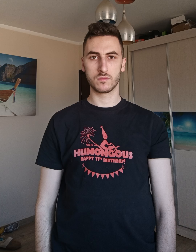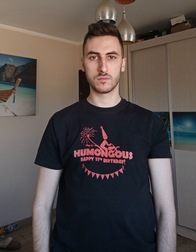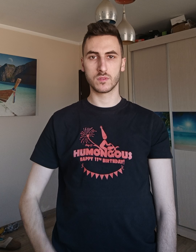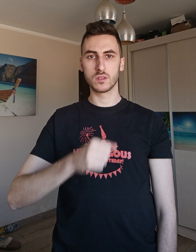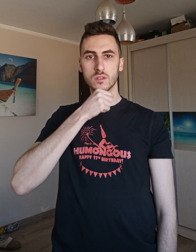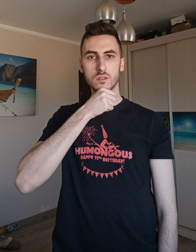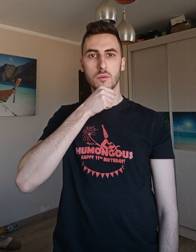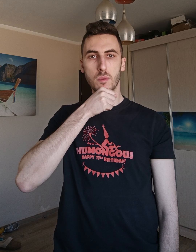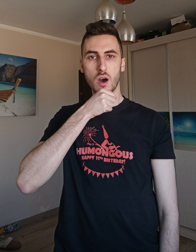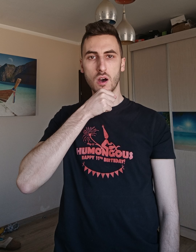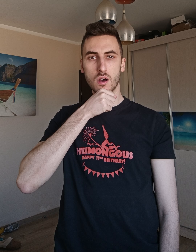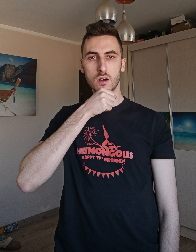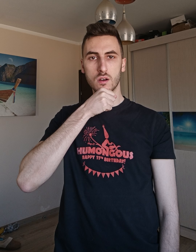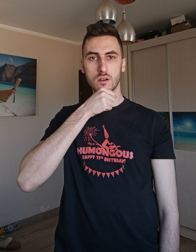סבא